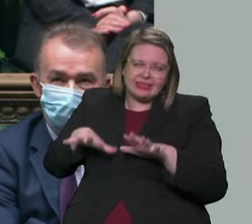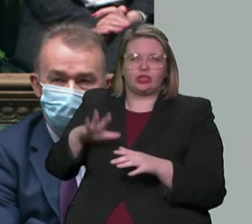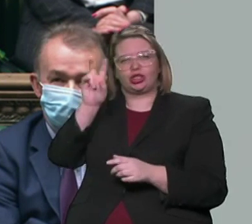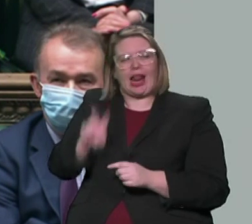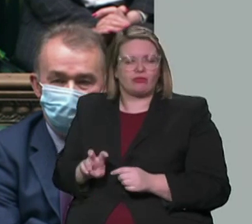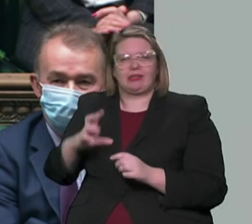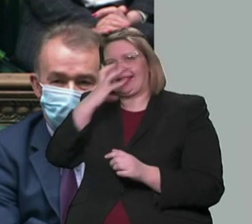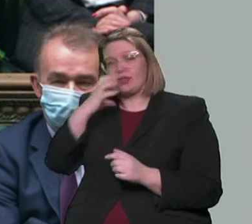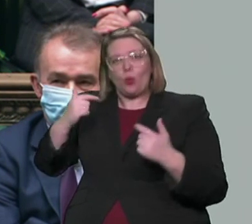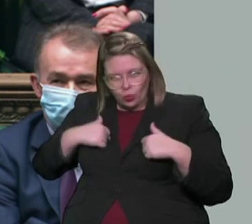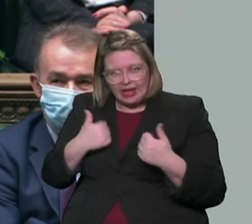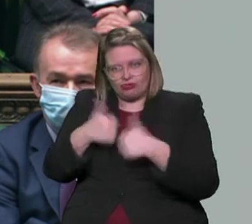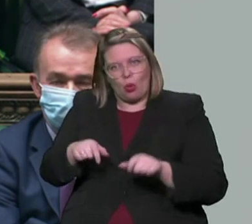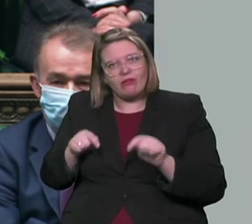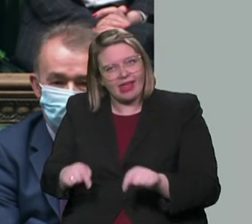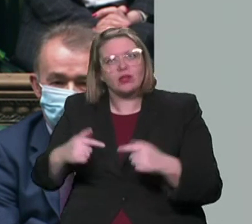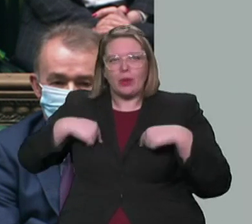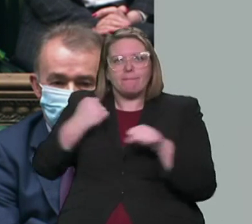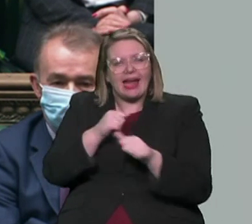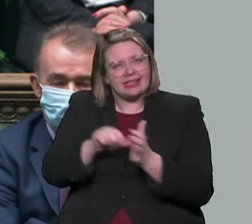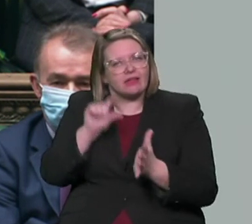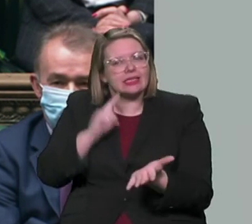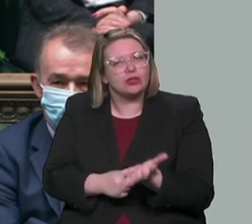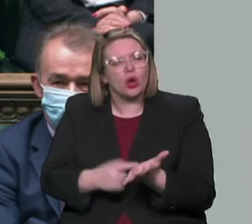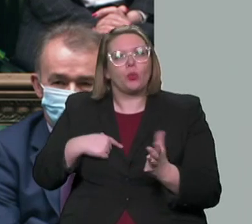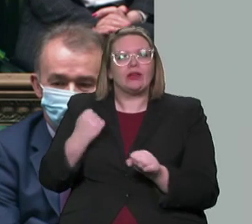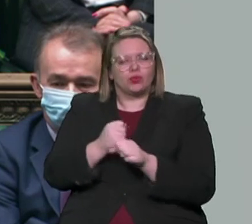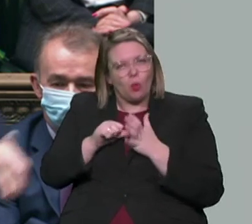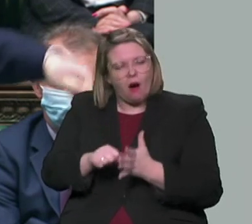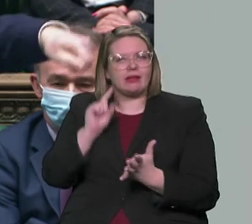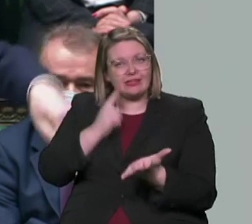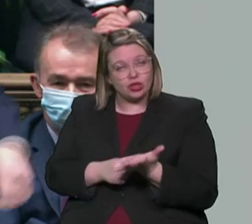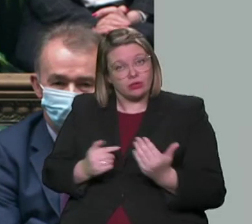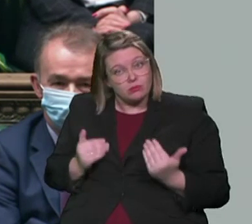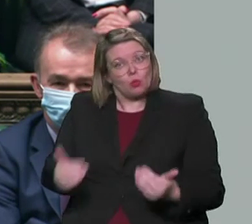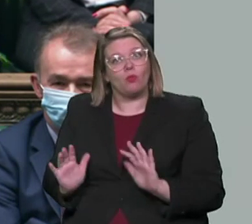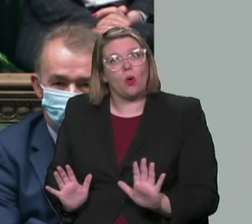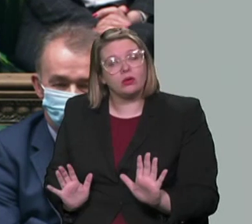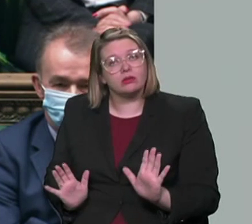We are rectifying that. We are taking the tough decisions that this country needs for the long term.